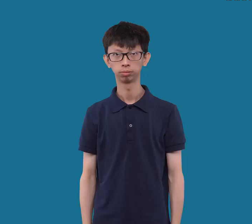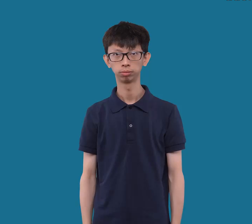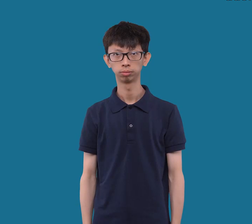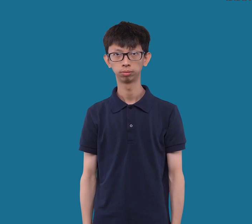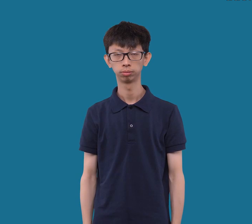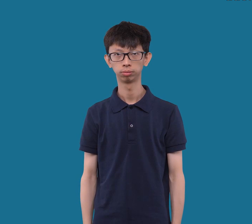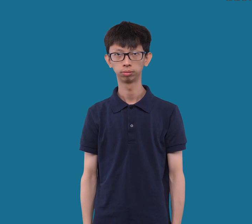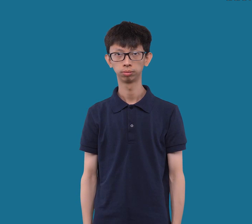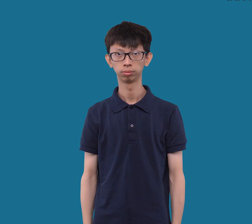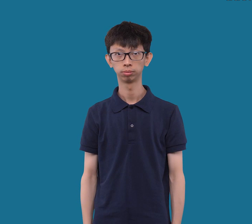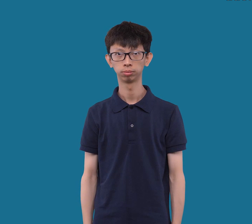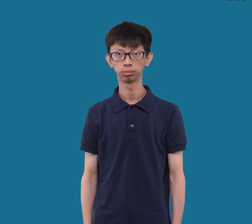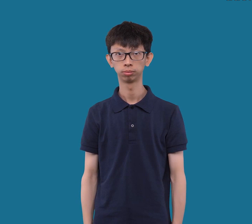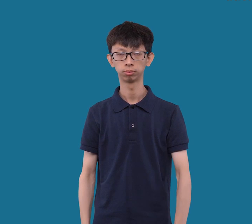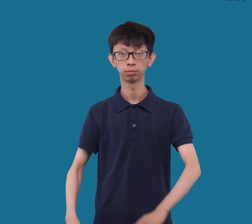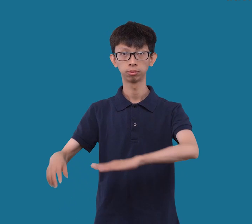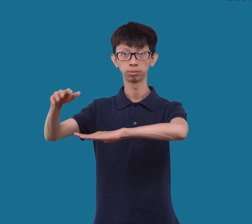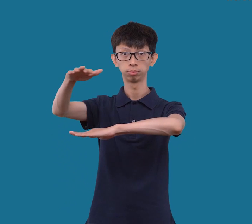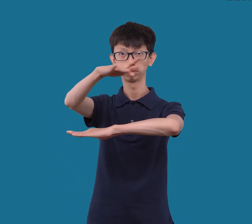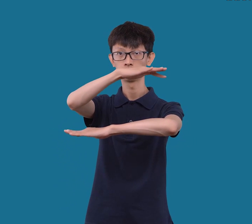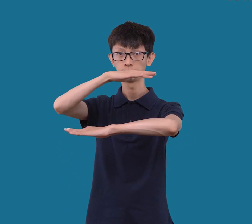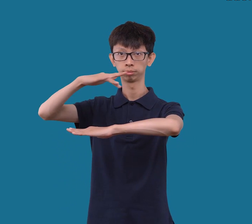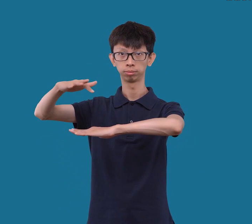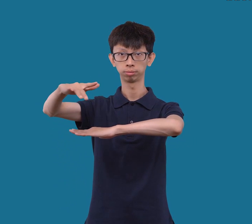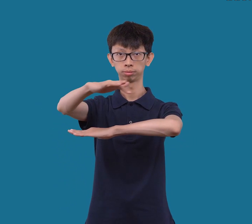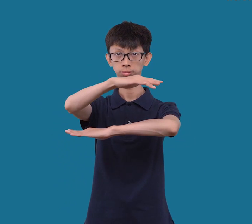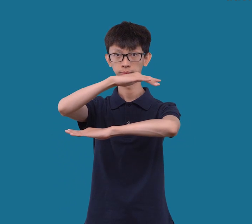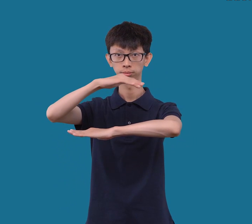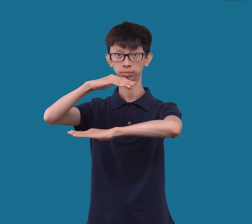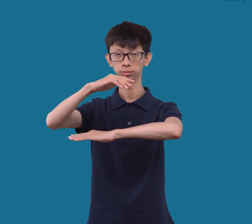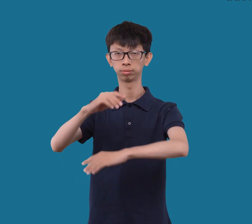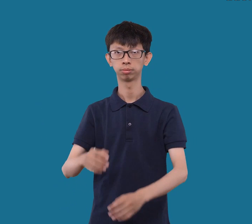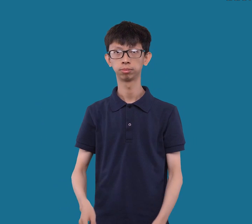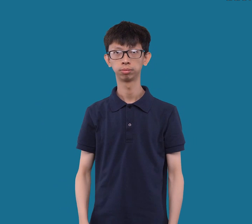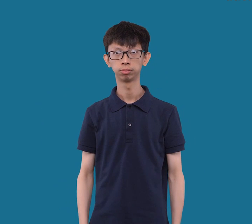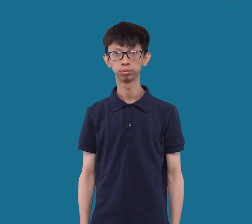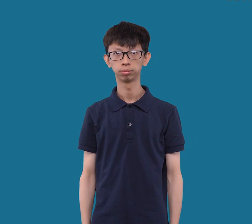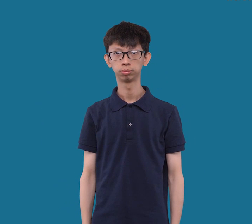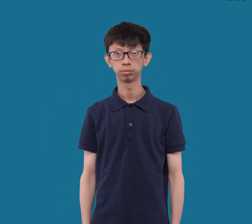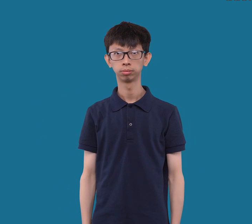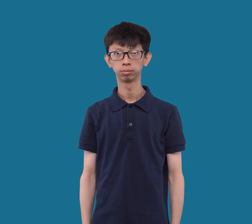đường hàng không